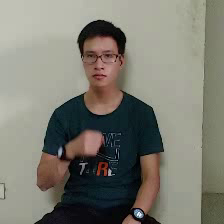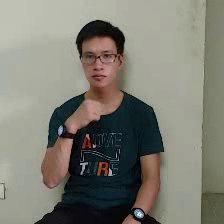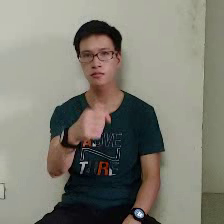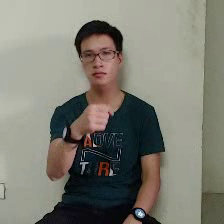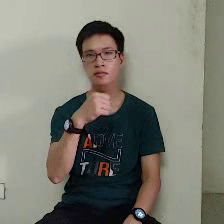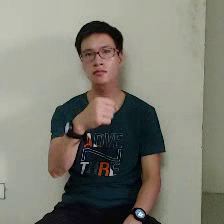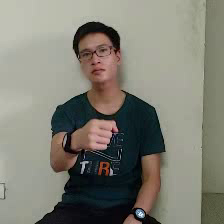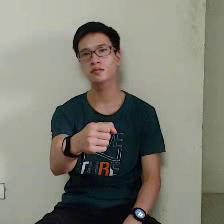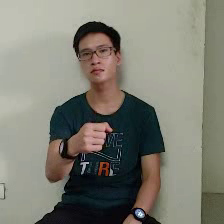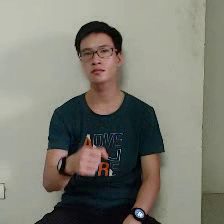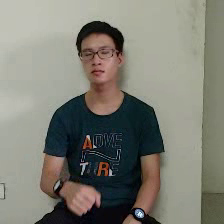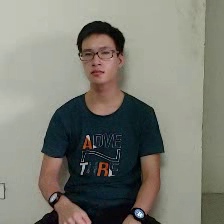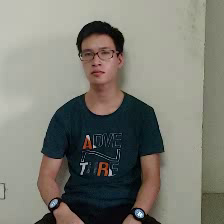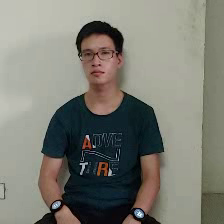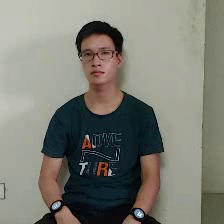Phỏng vấn